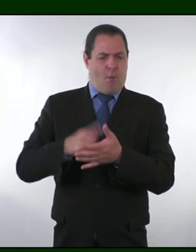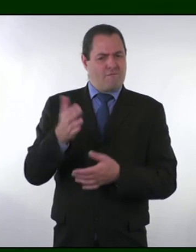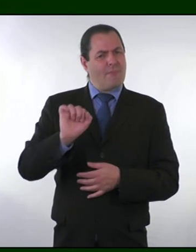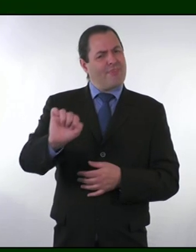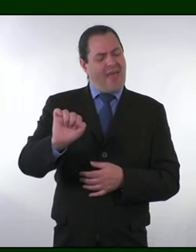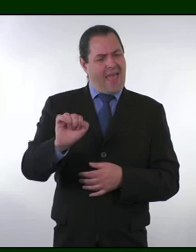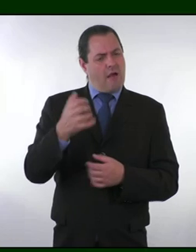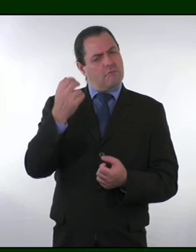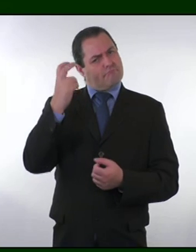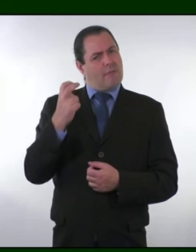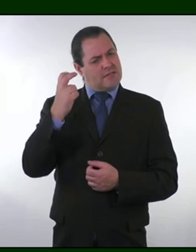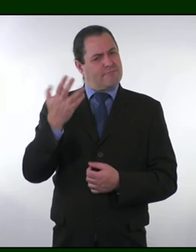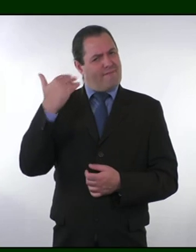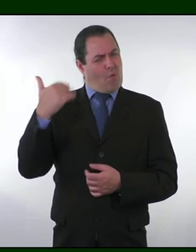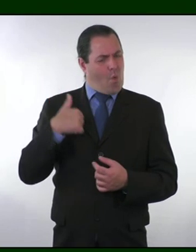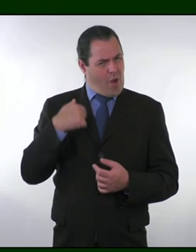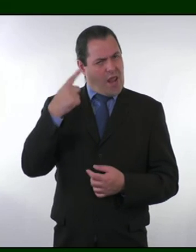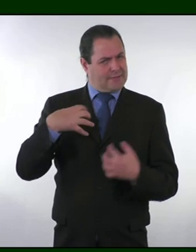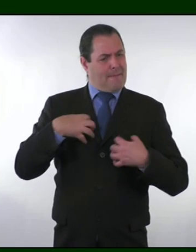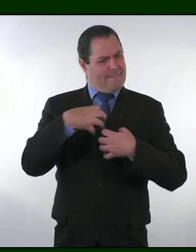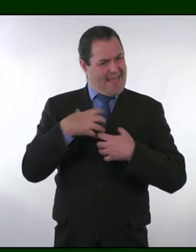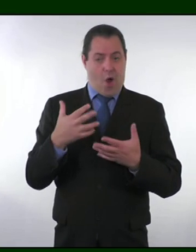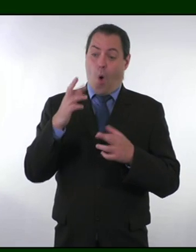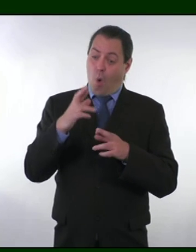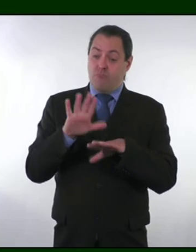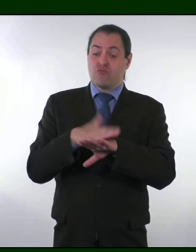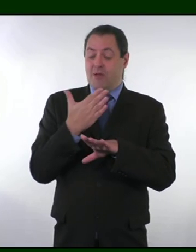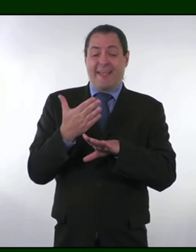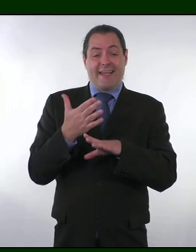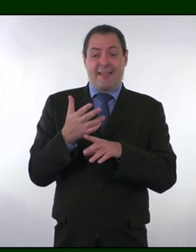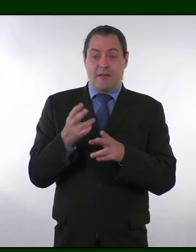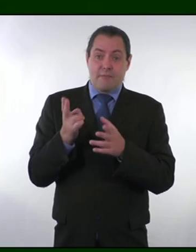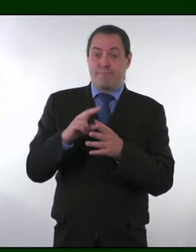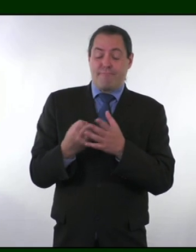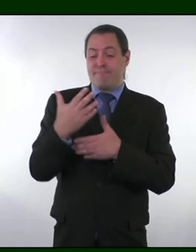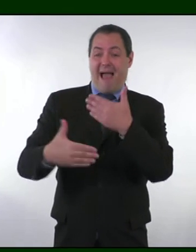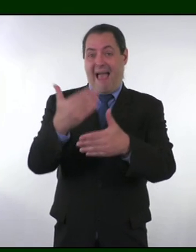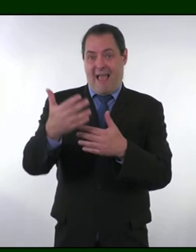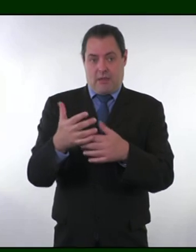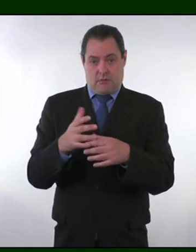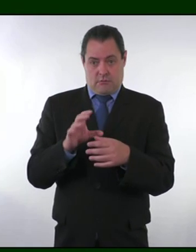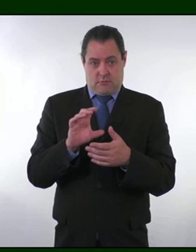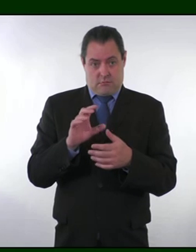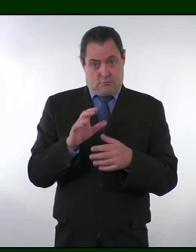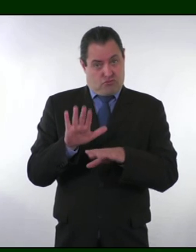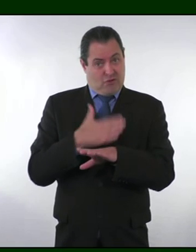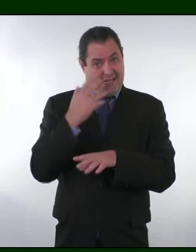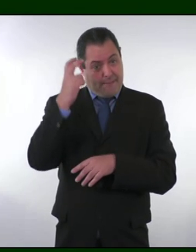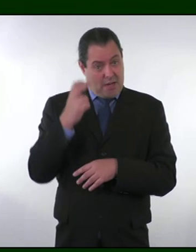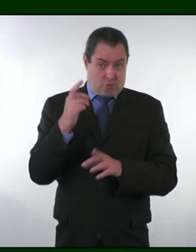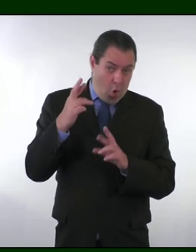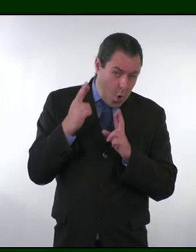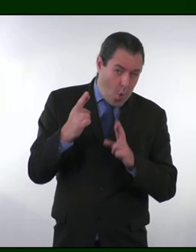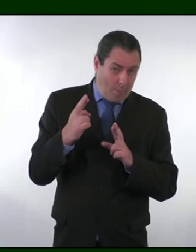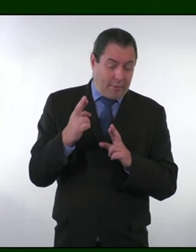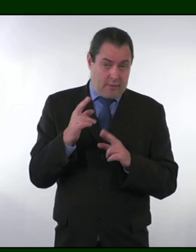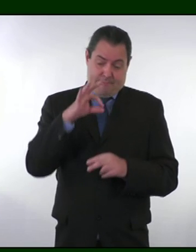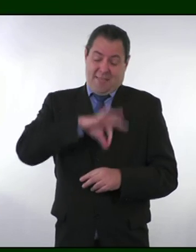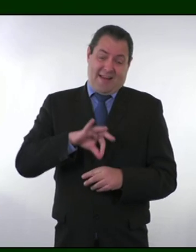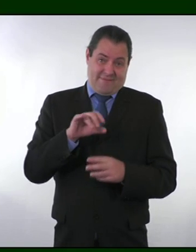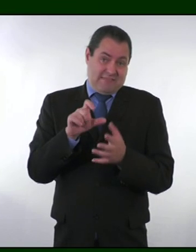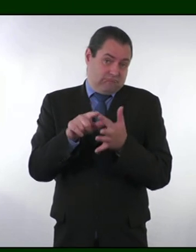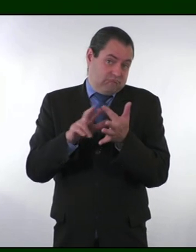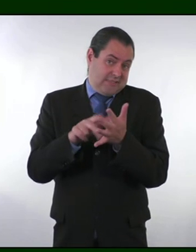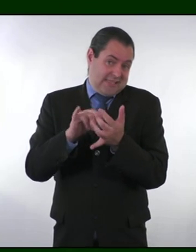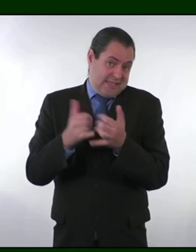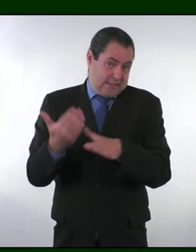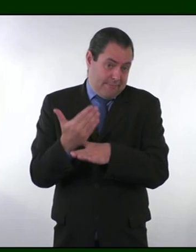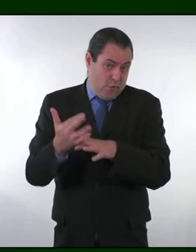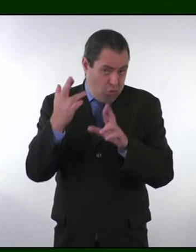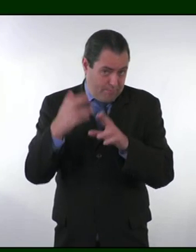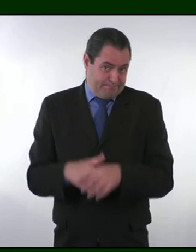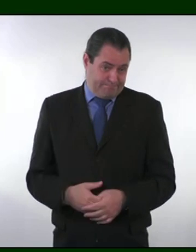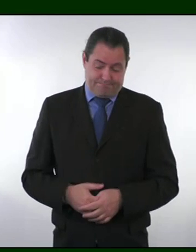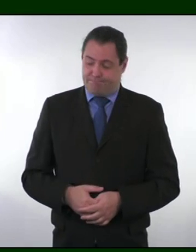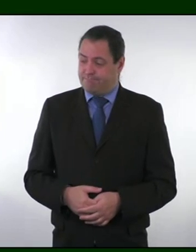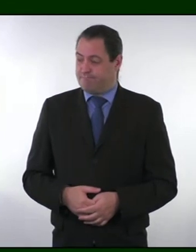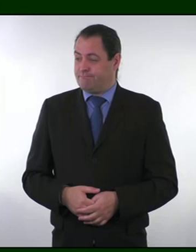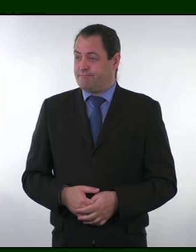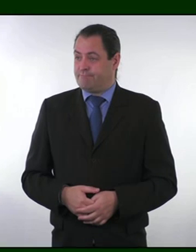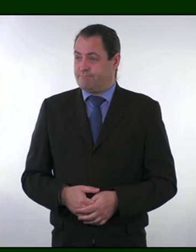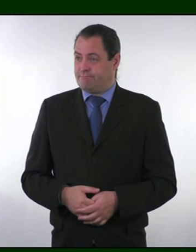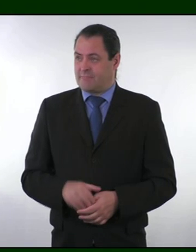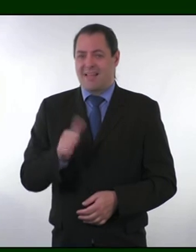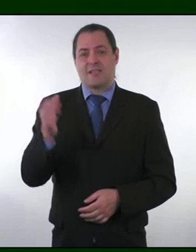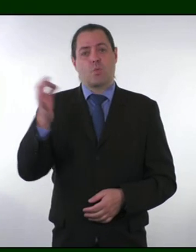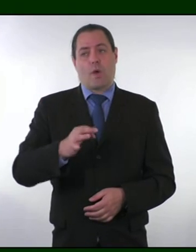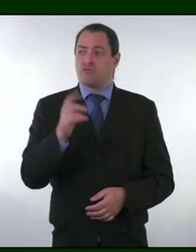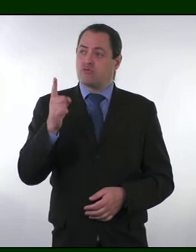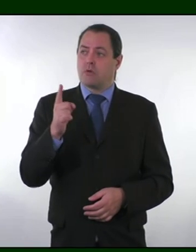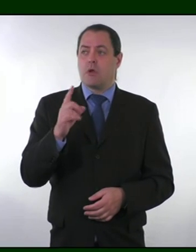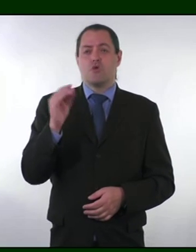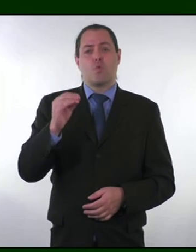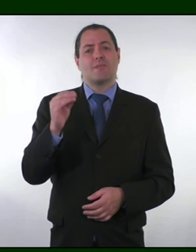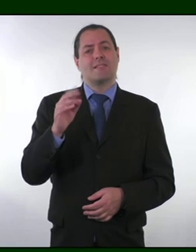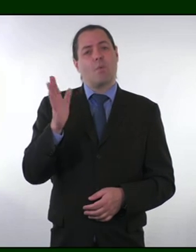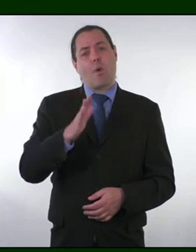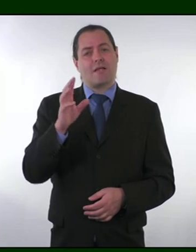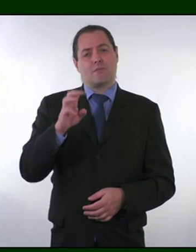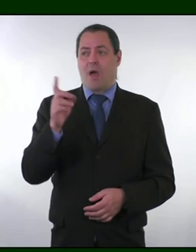I cannot guarantee this, but I hope that our green recovery and our massive investment in green buses will be of benefit to the workforce of Alexander Dennis.